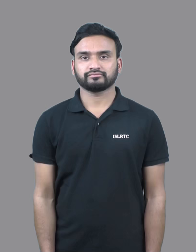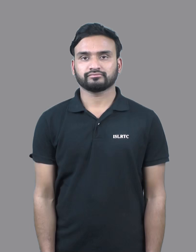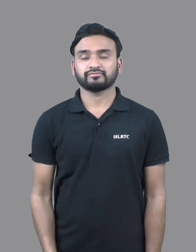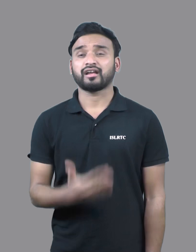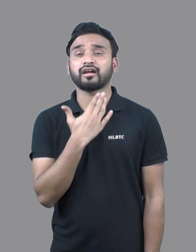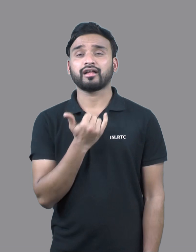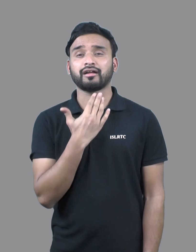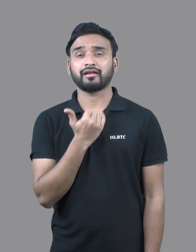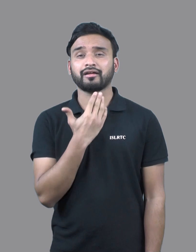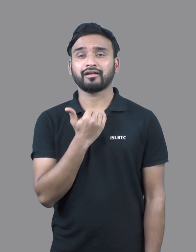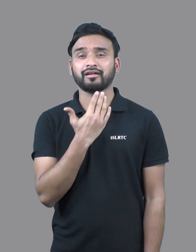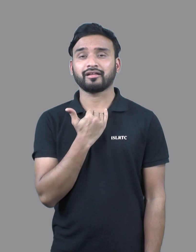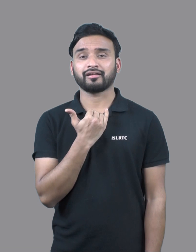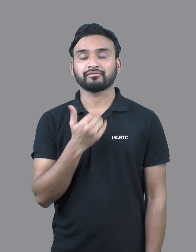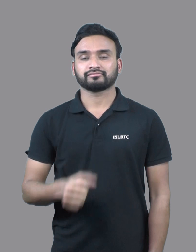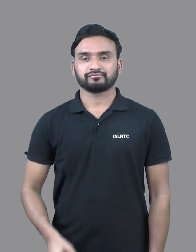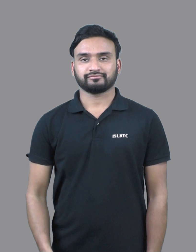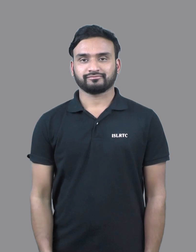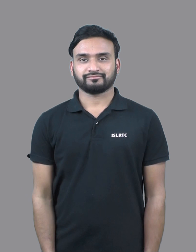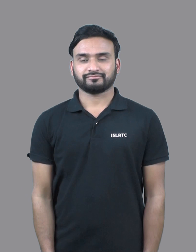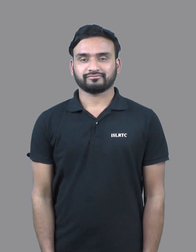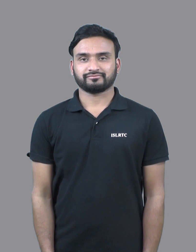Greedy